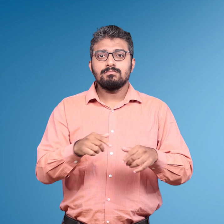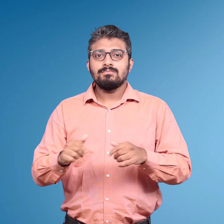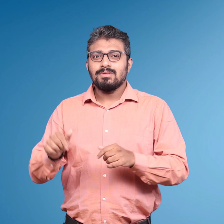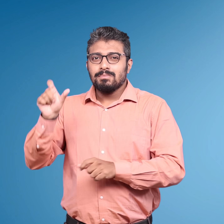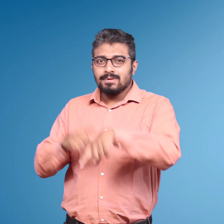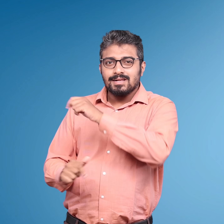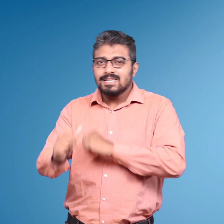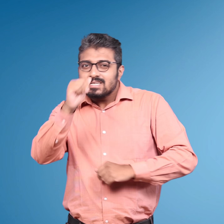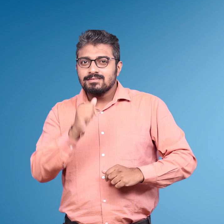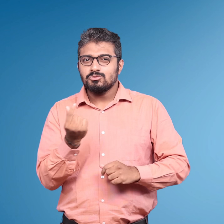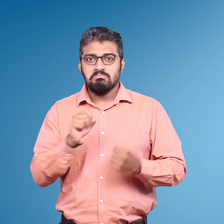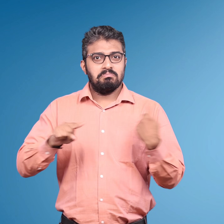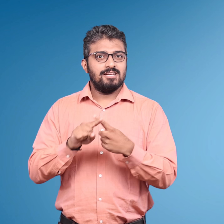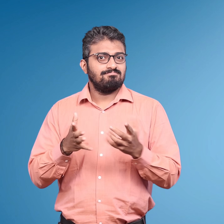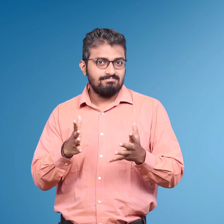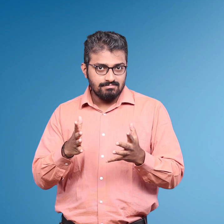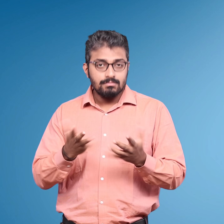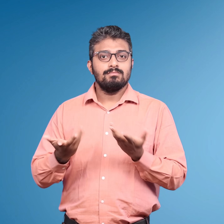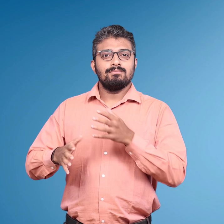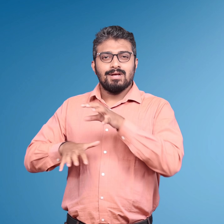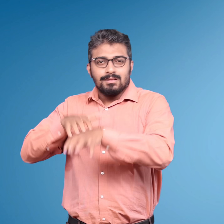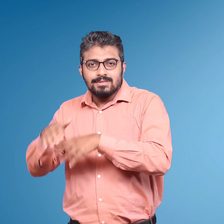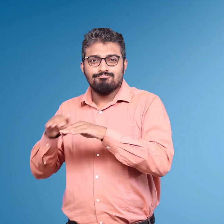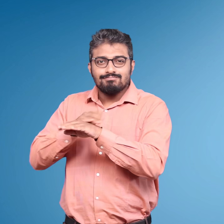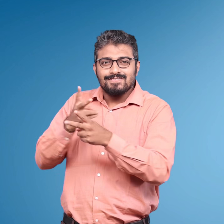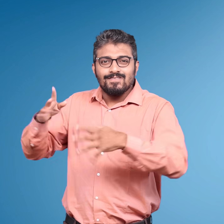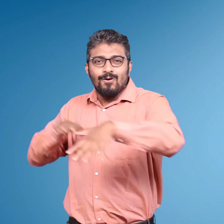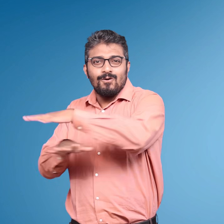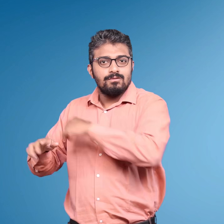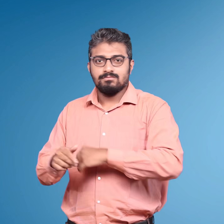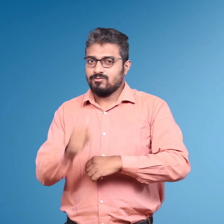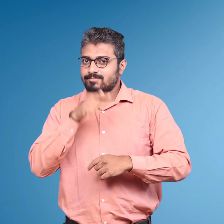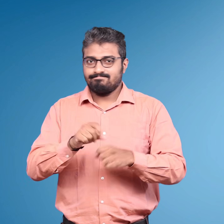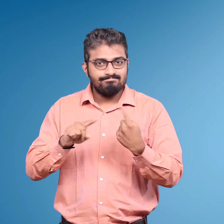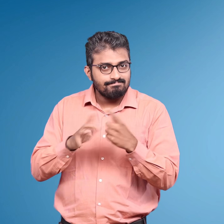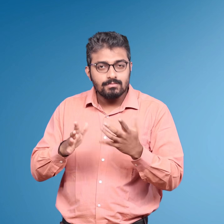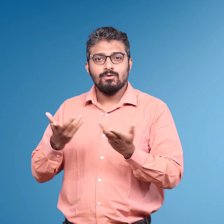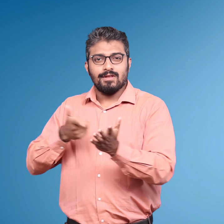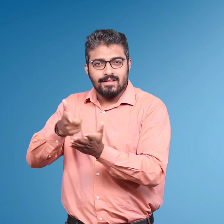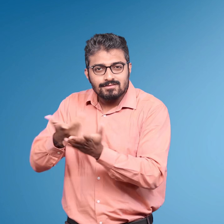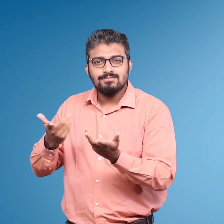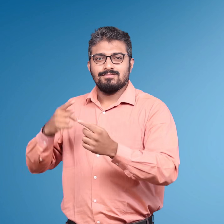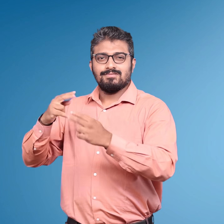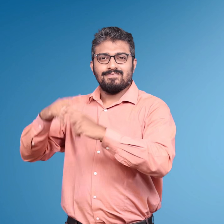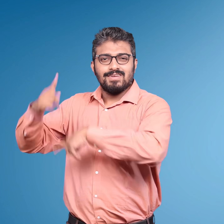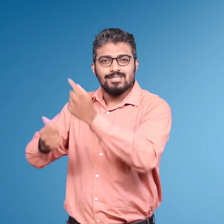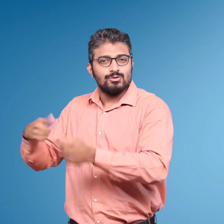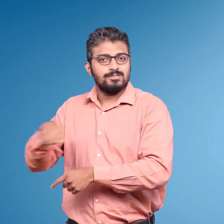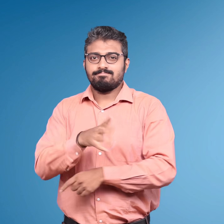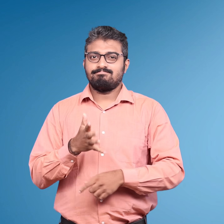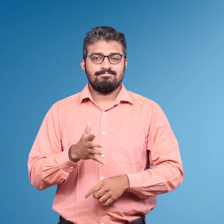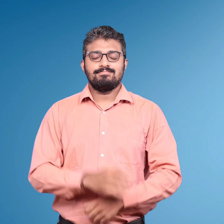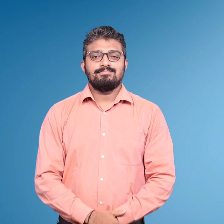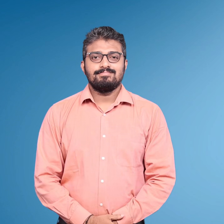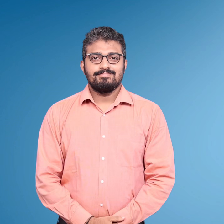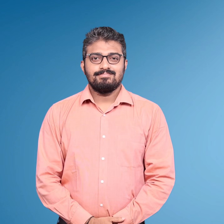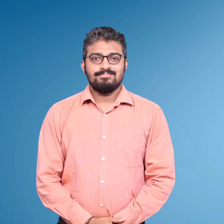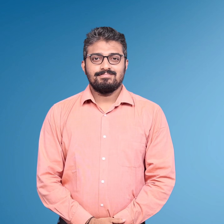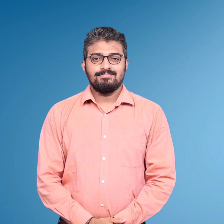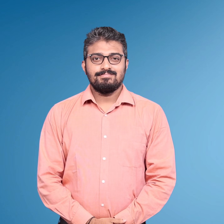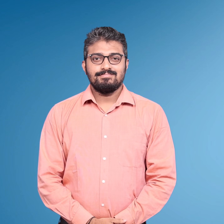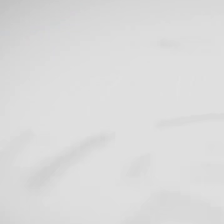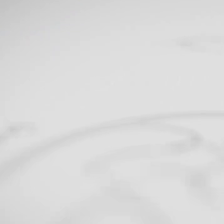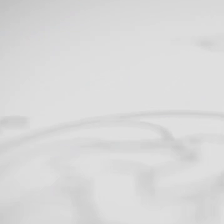Saltwater is not fit for drinking and other domestic, agricultural and industrial needs.